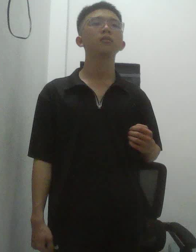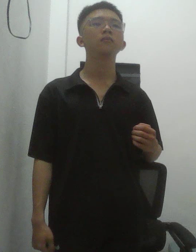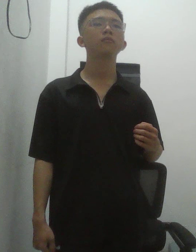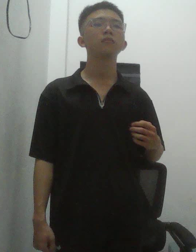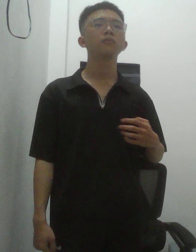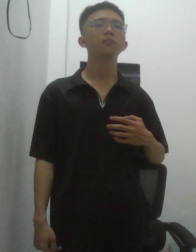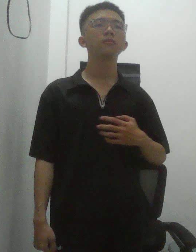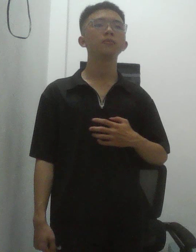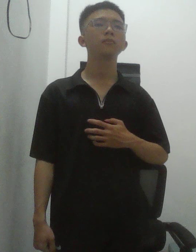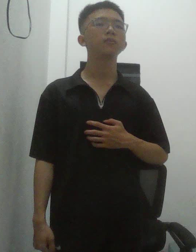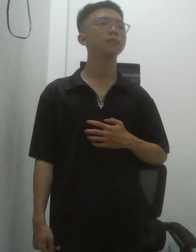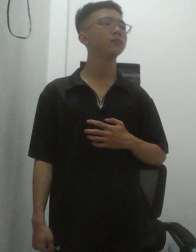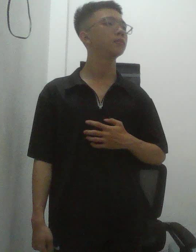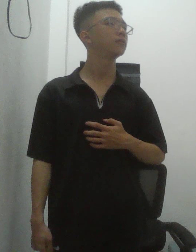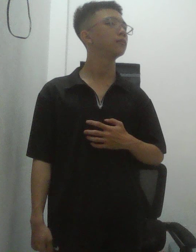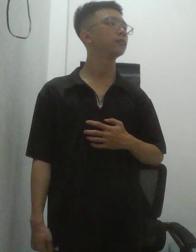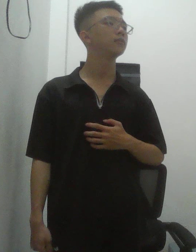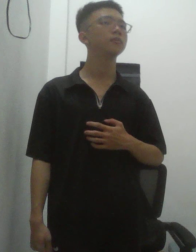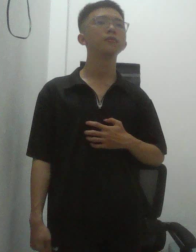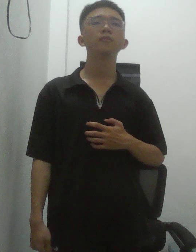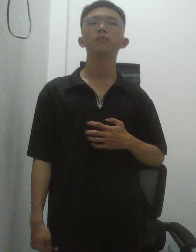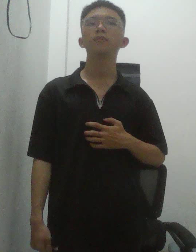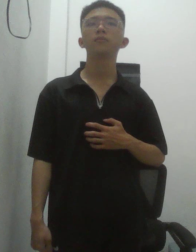khong thich